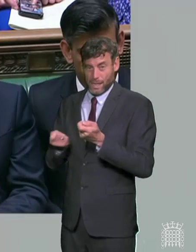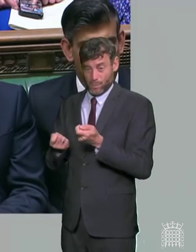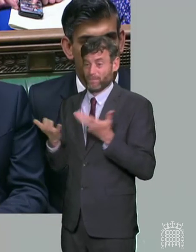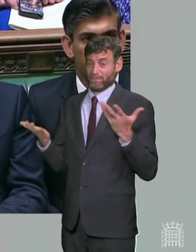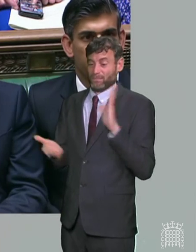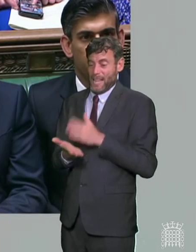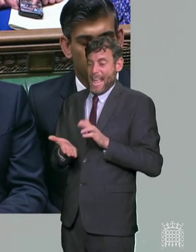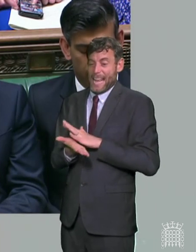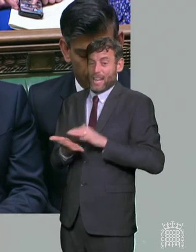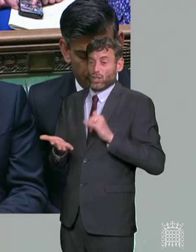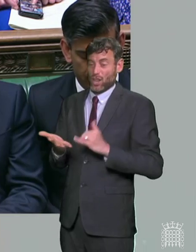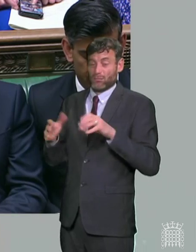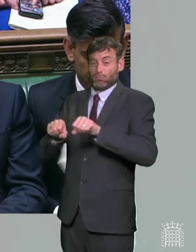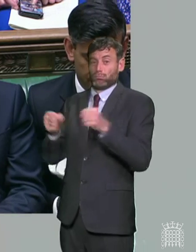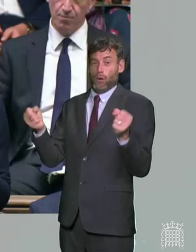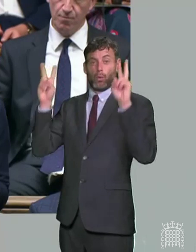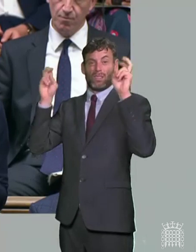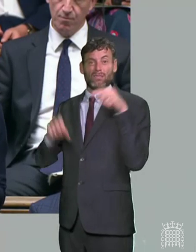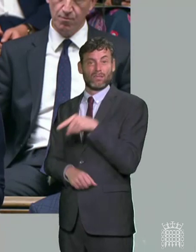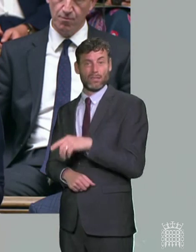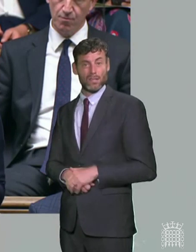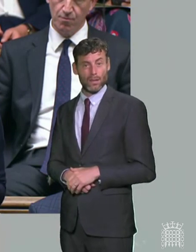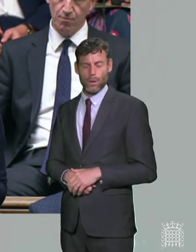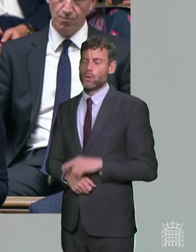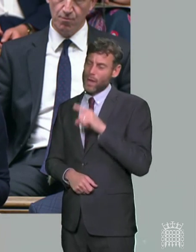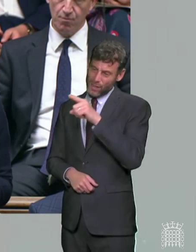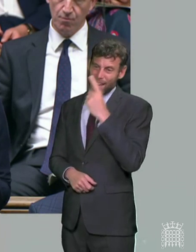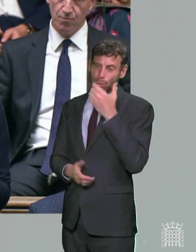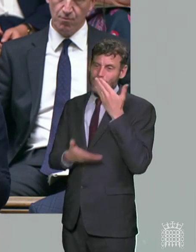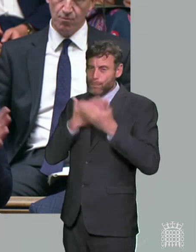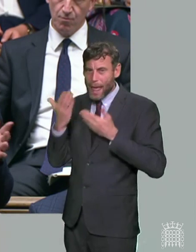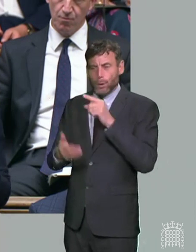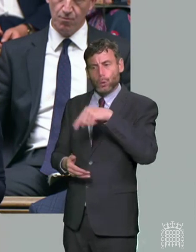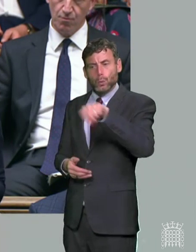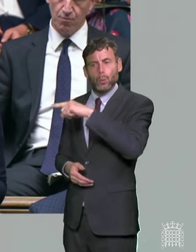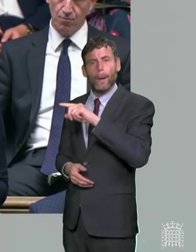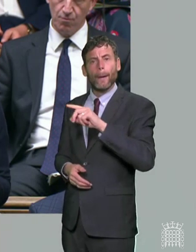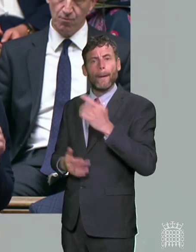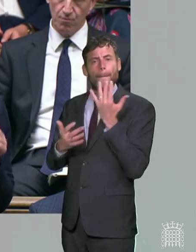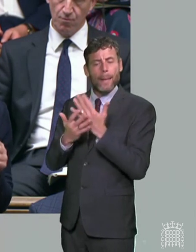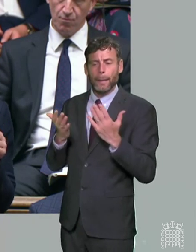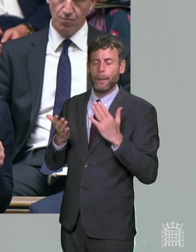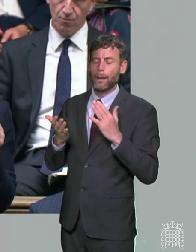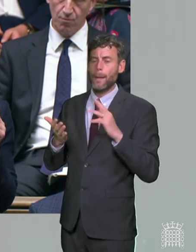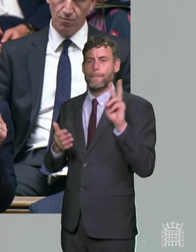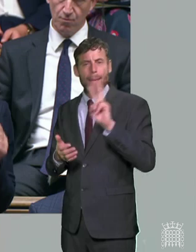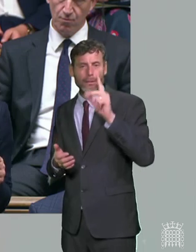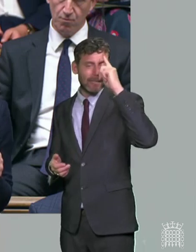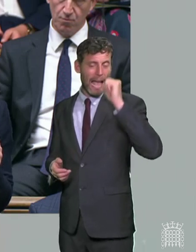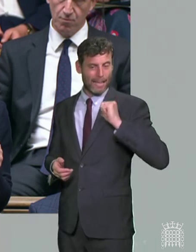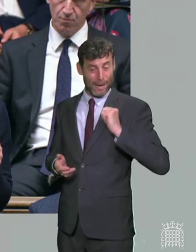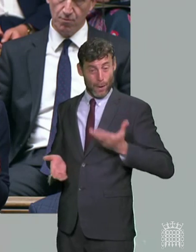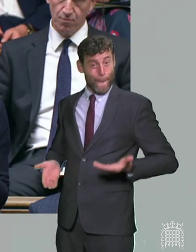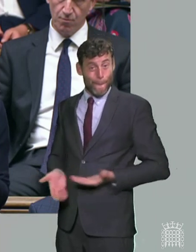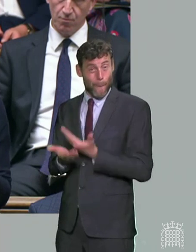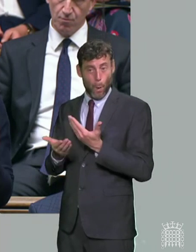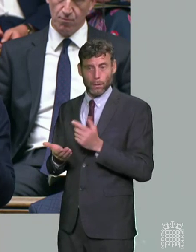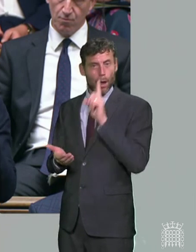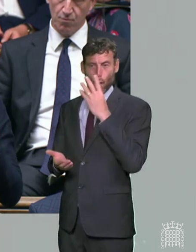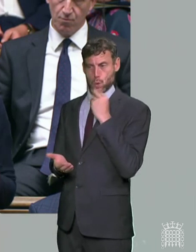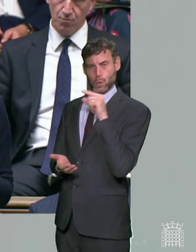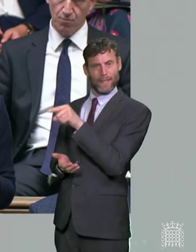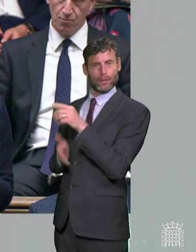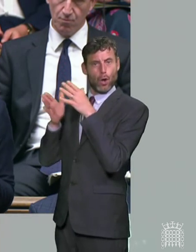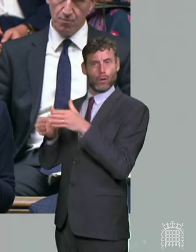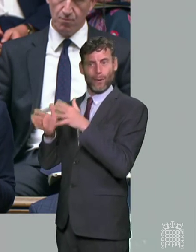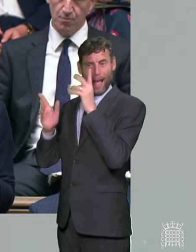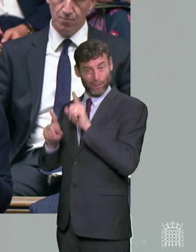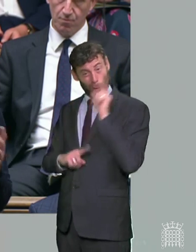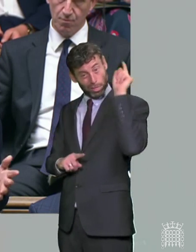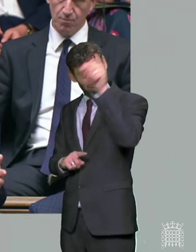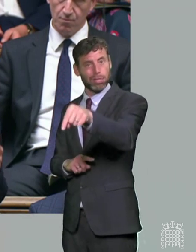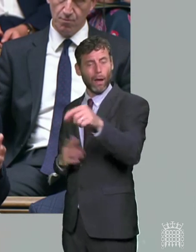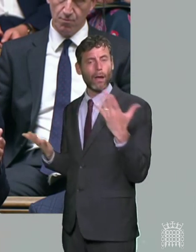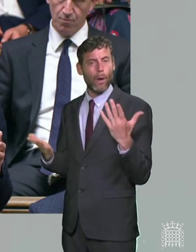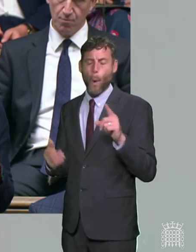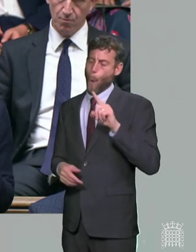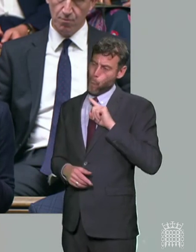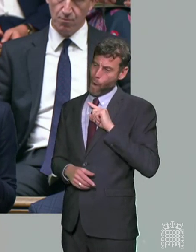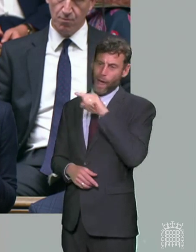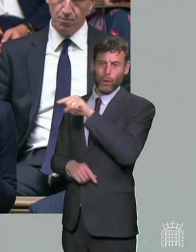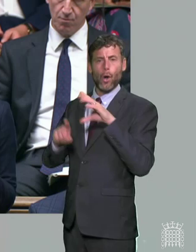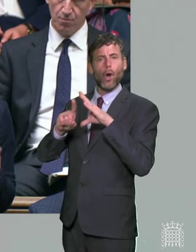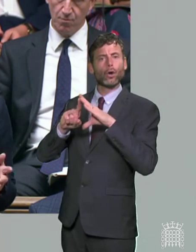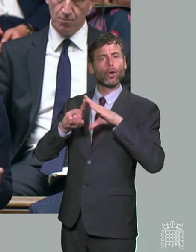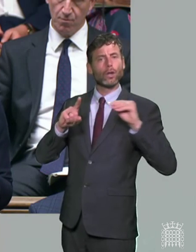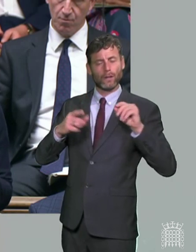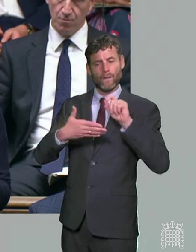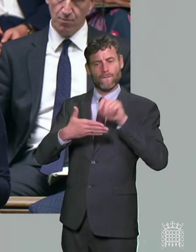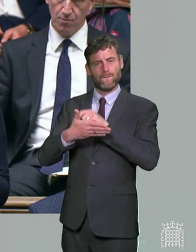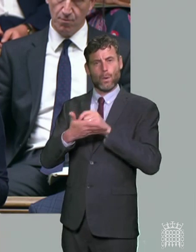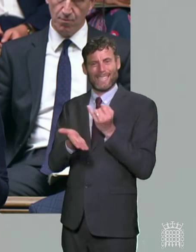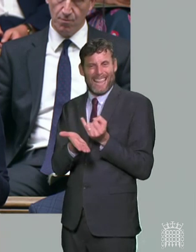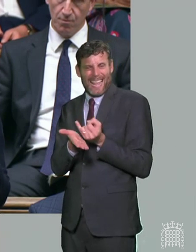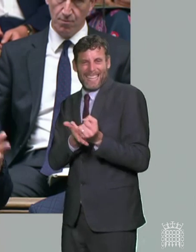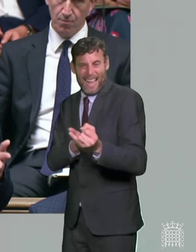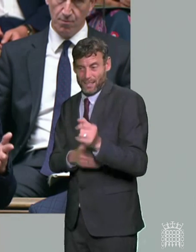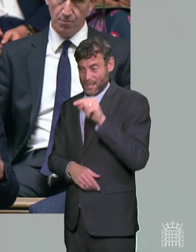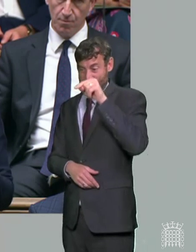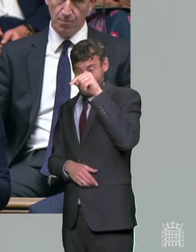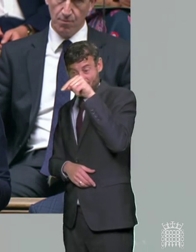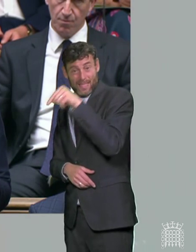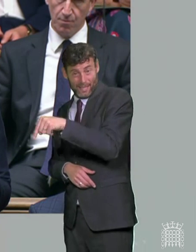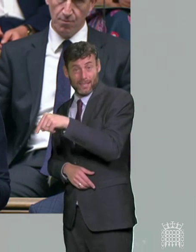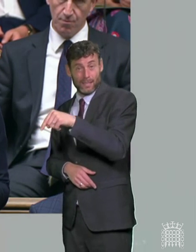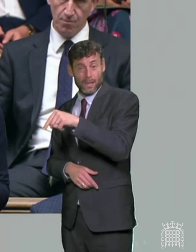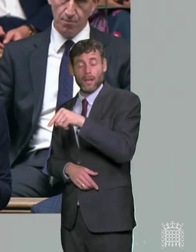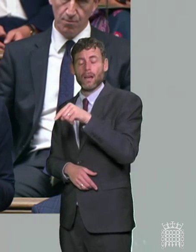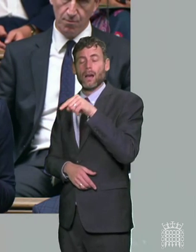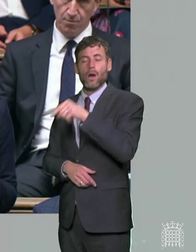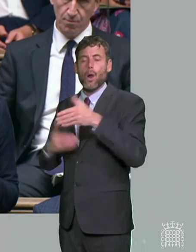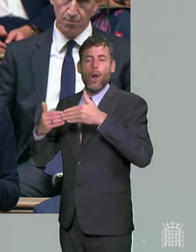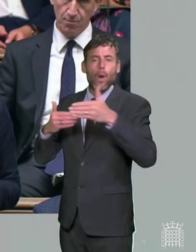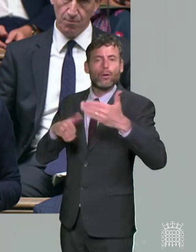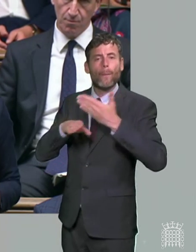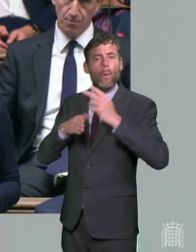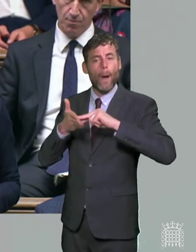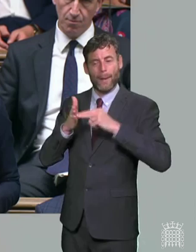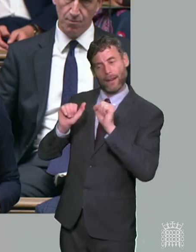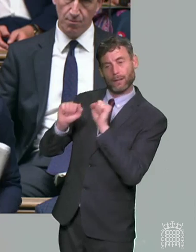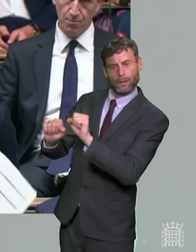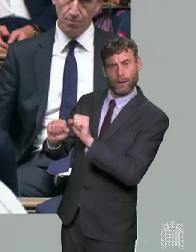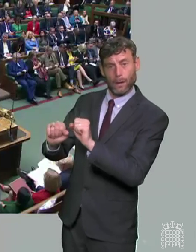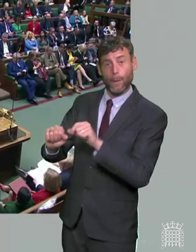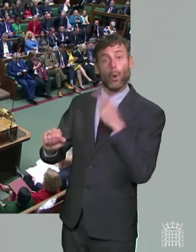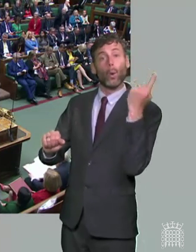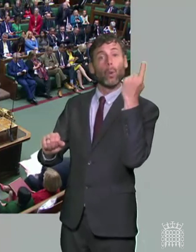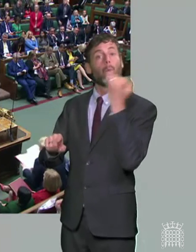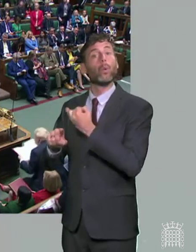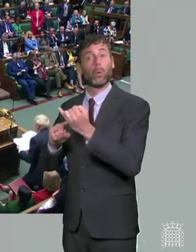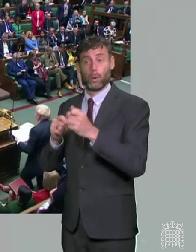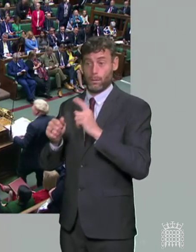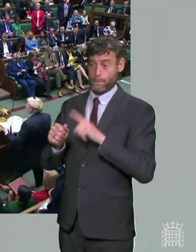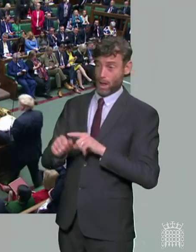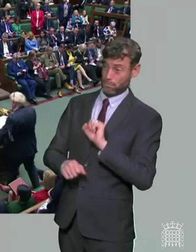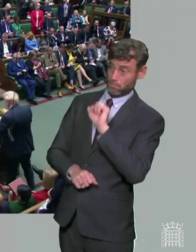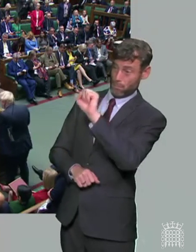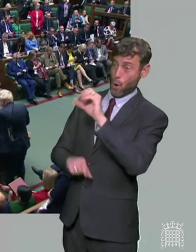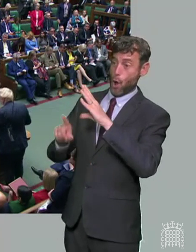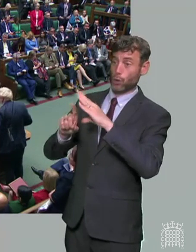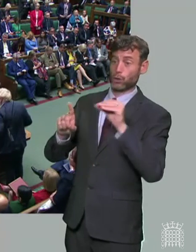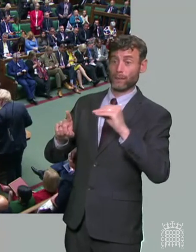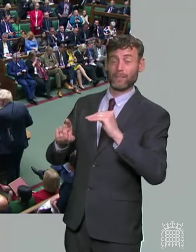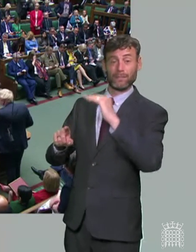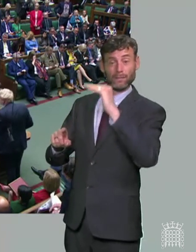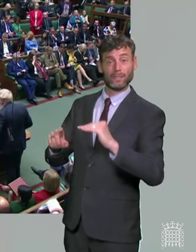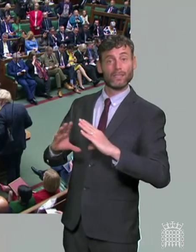Can the Prime Minister explain to expectant parents in my constituency why, despite his promises, they are now forced to travel miles to give birth, and why his Government voted against the effective long-term workforce plan for the NHS proposed by his right honourable Friend the Member for South West Surrey ?